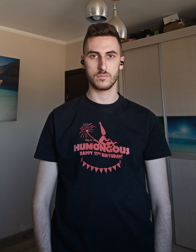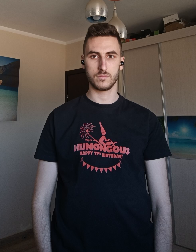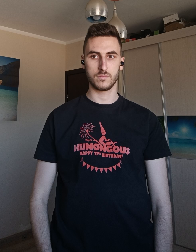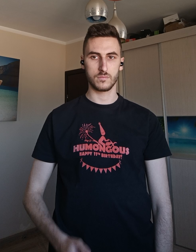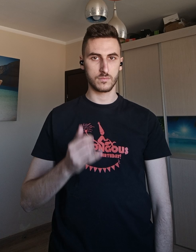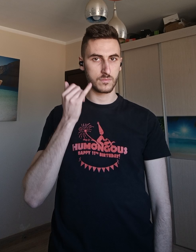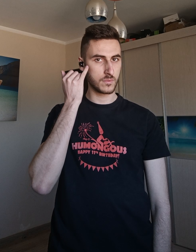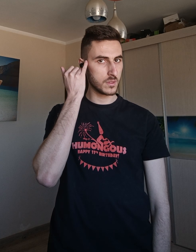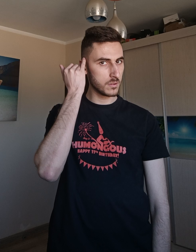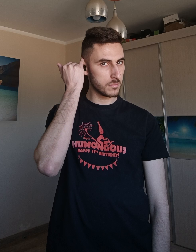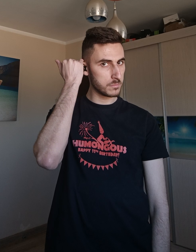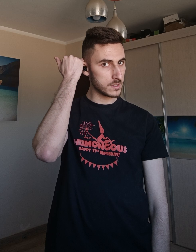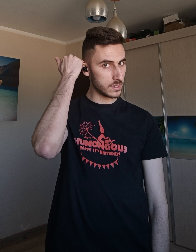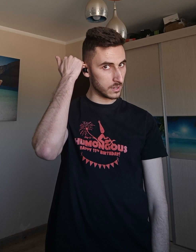פקיד